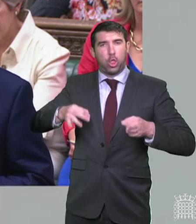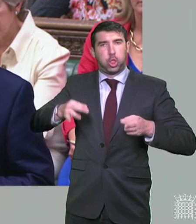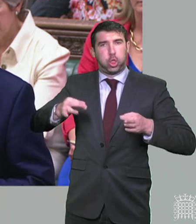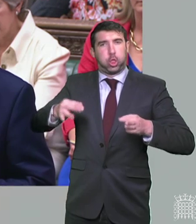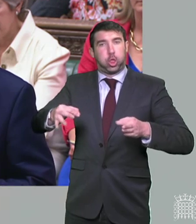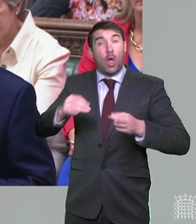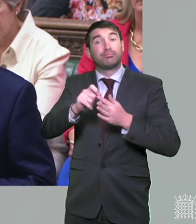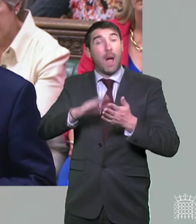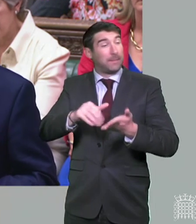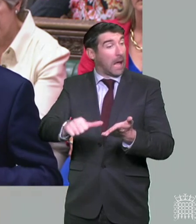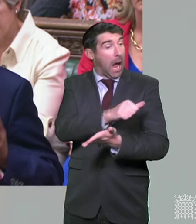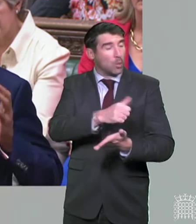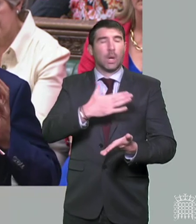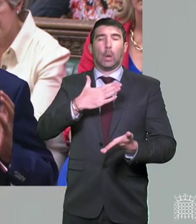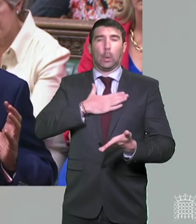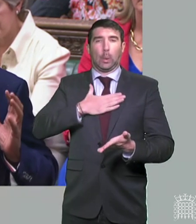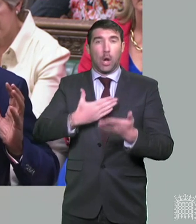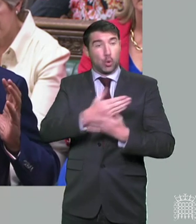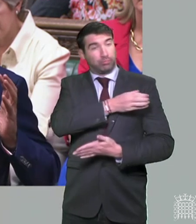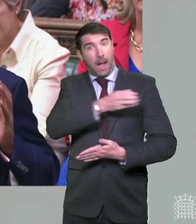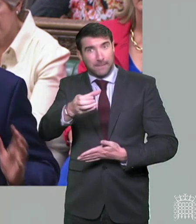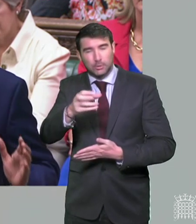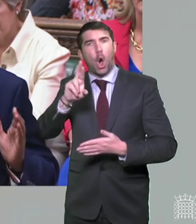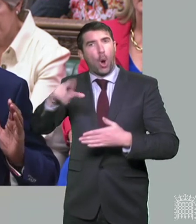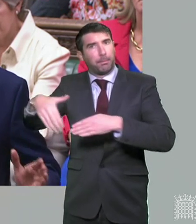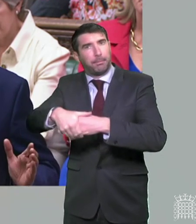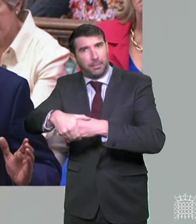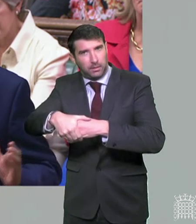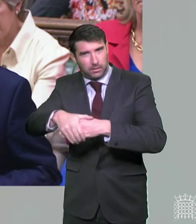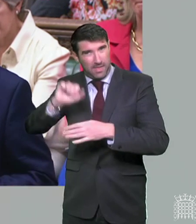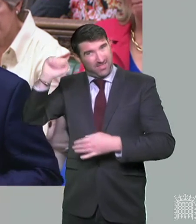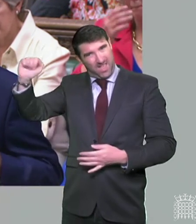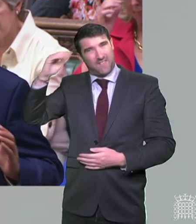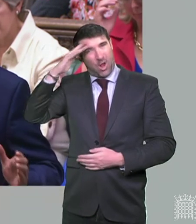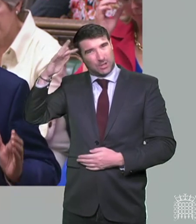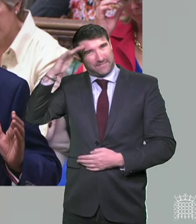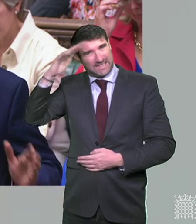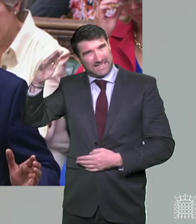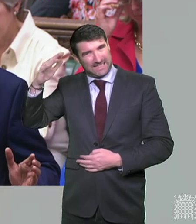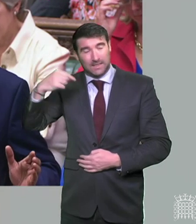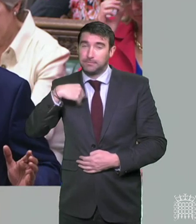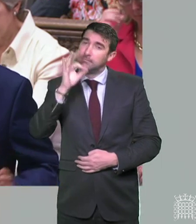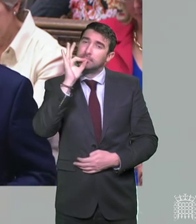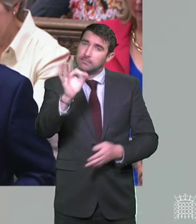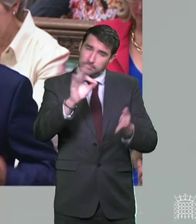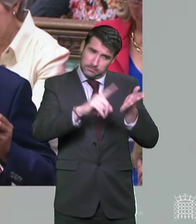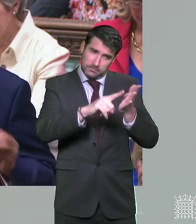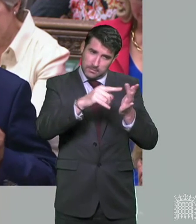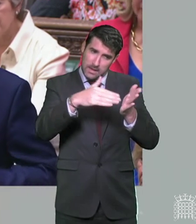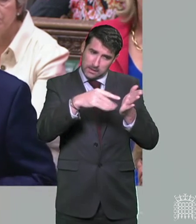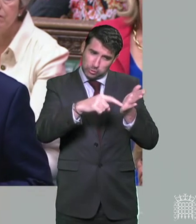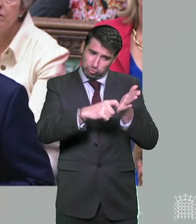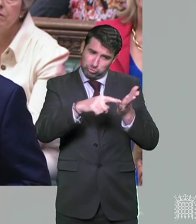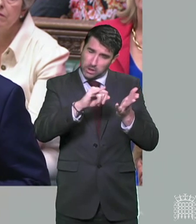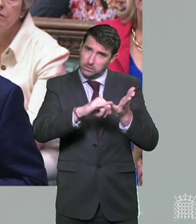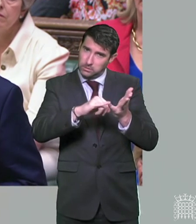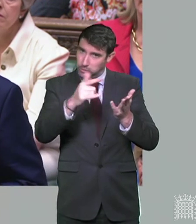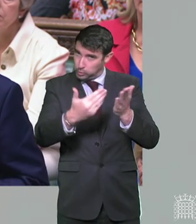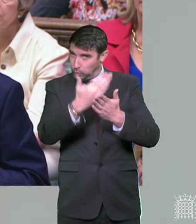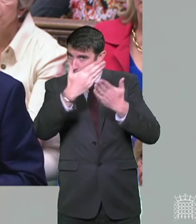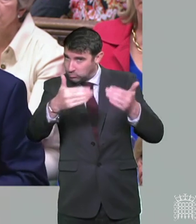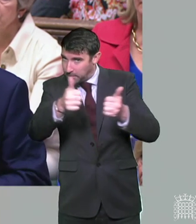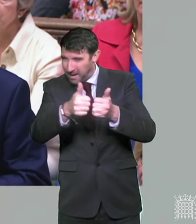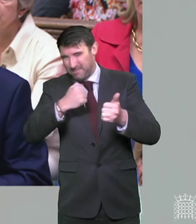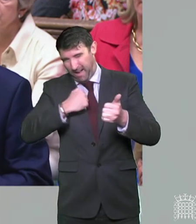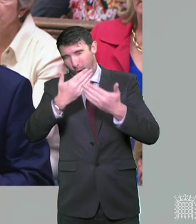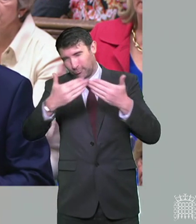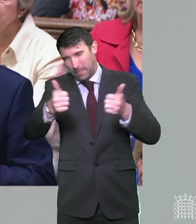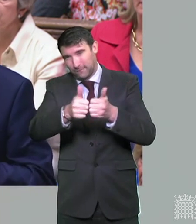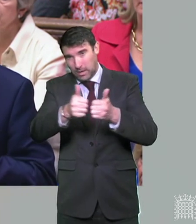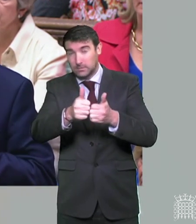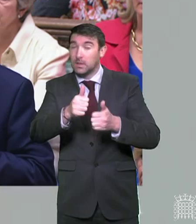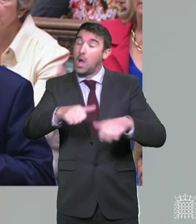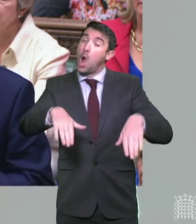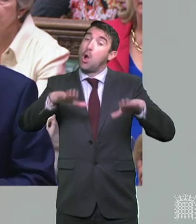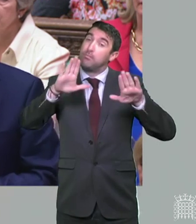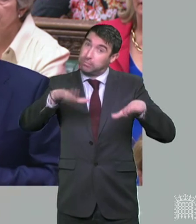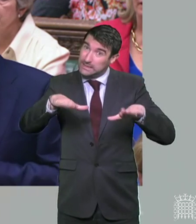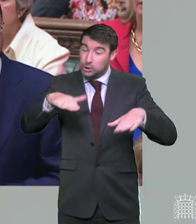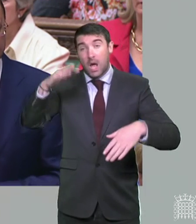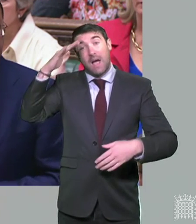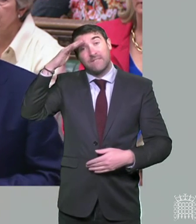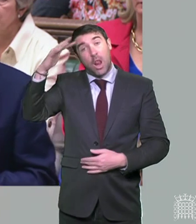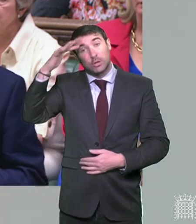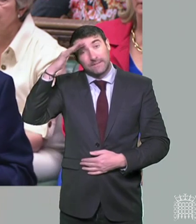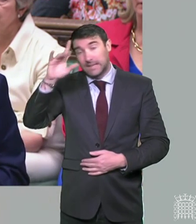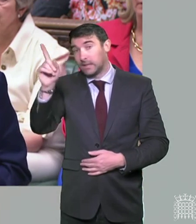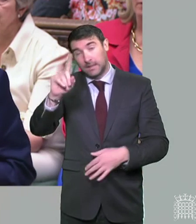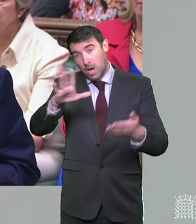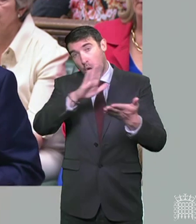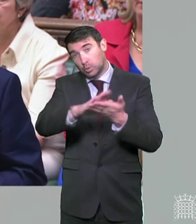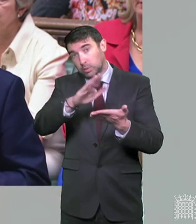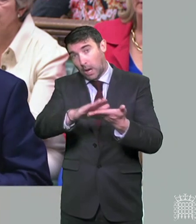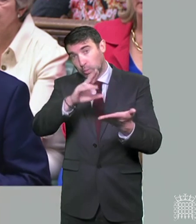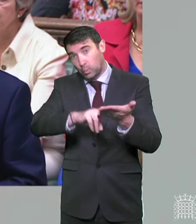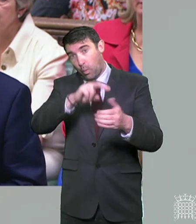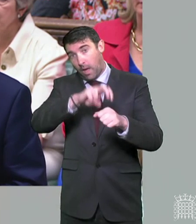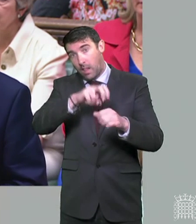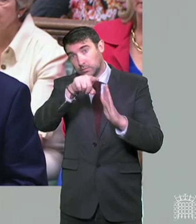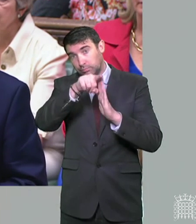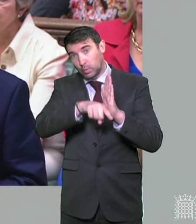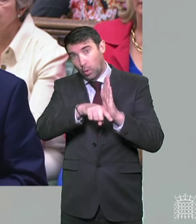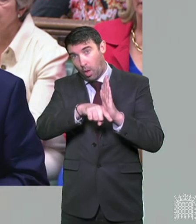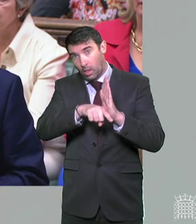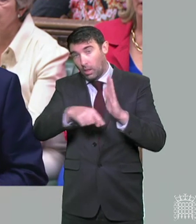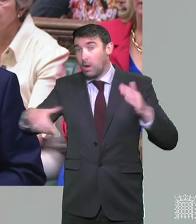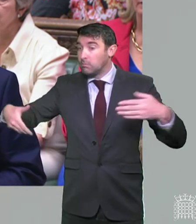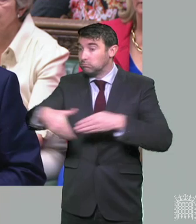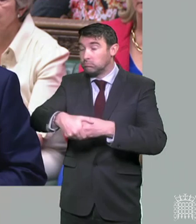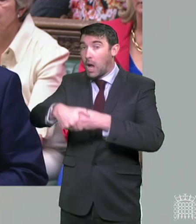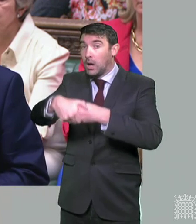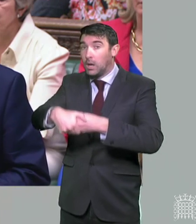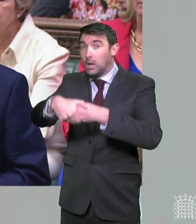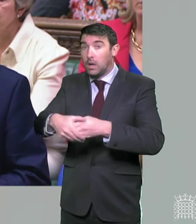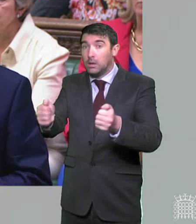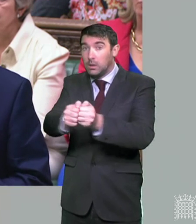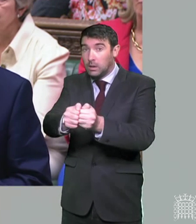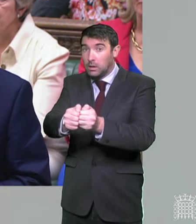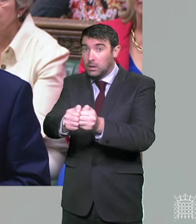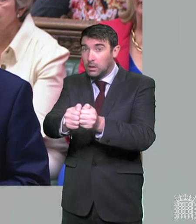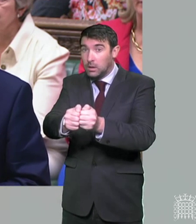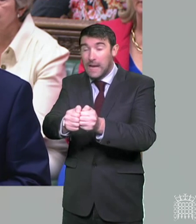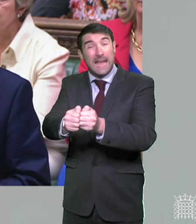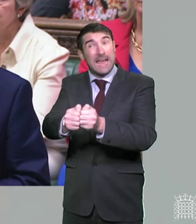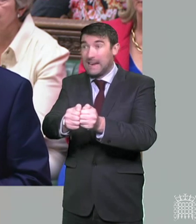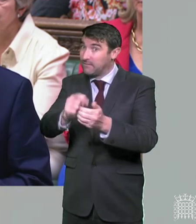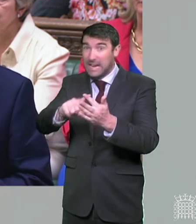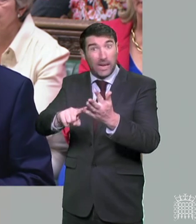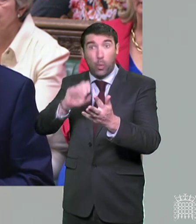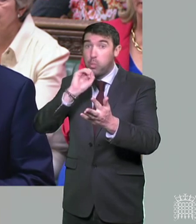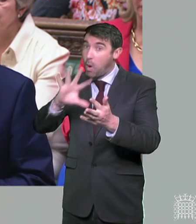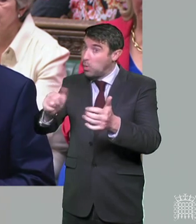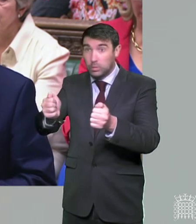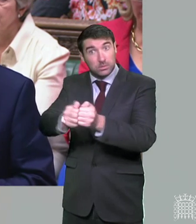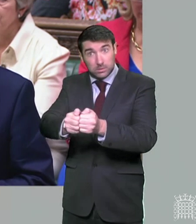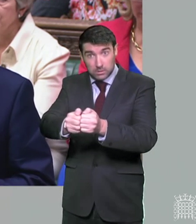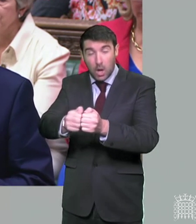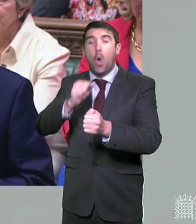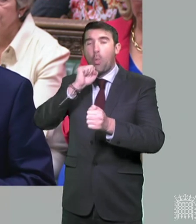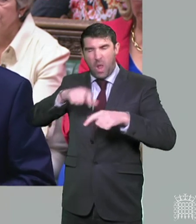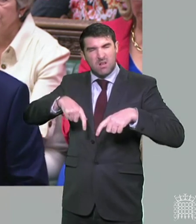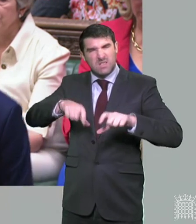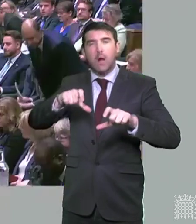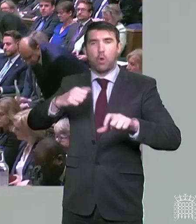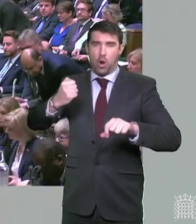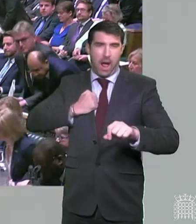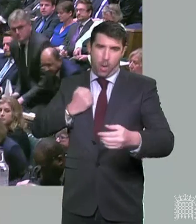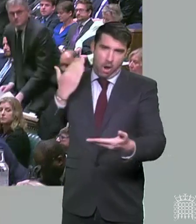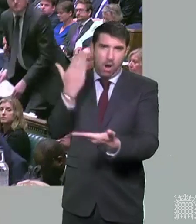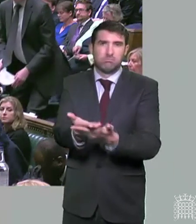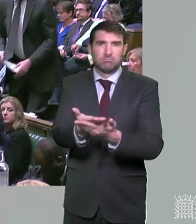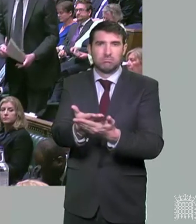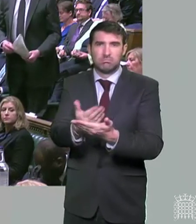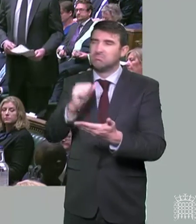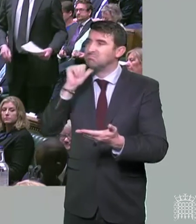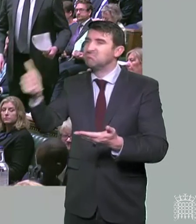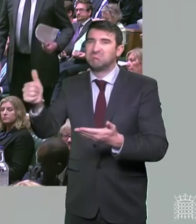her predecessor. For the sake of clarity, will my right honourable Friend confirm that the UK’s preferred option in respect of the Northern Ireland protocol is a negotiated settlement, but that if such a settlement is not forthcoming, we will proceed with the Northern Ireland Protocol Bill which is currently going through Parliament?